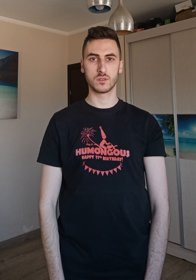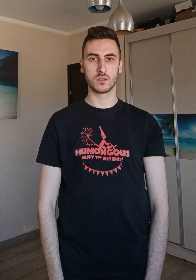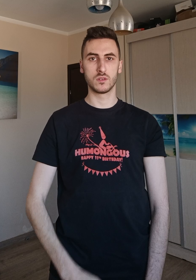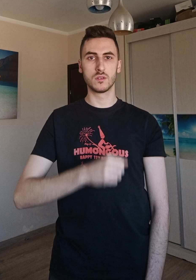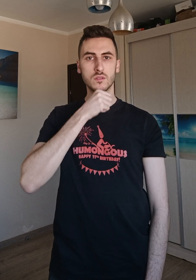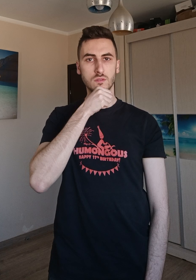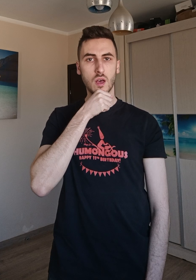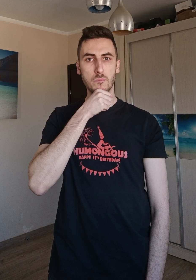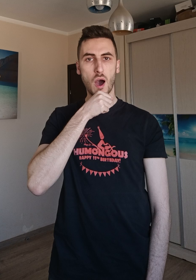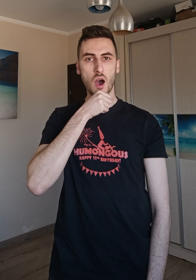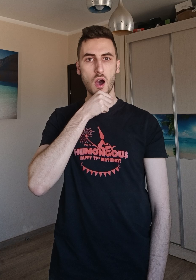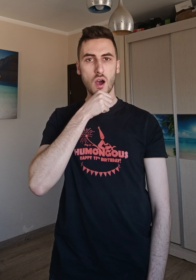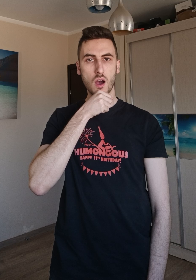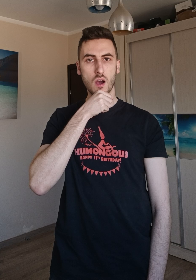סבא